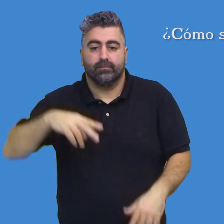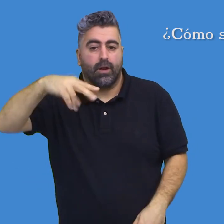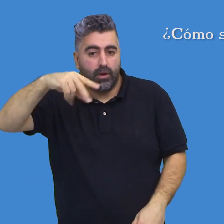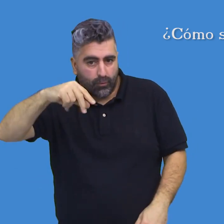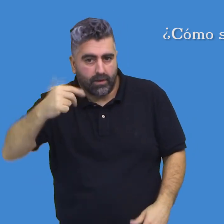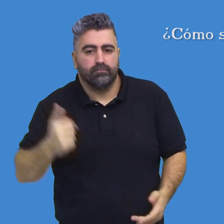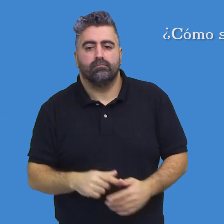azúcar